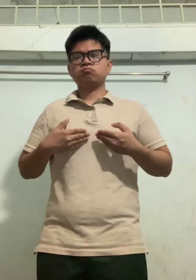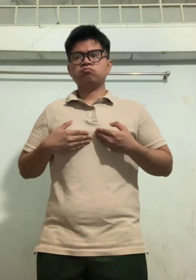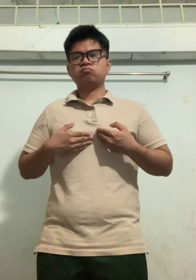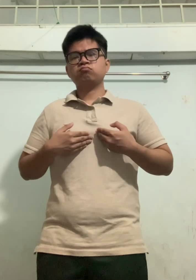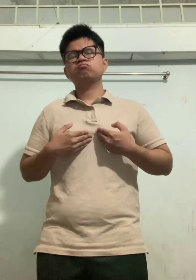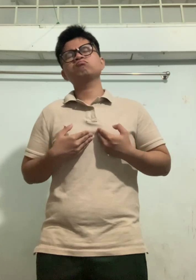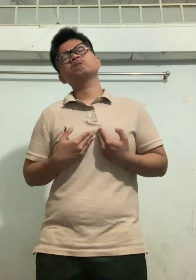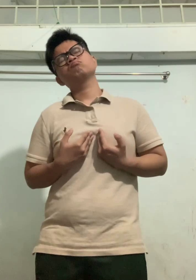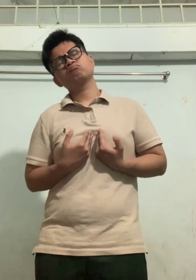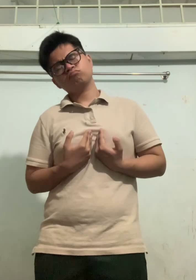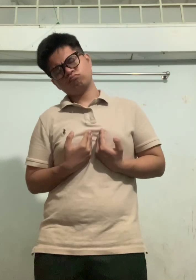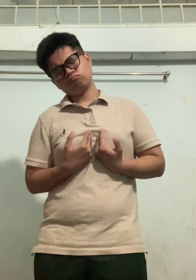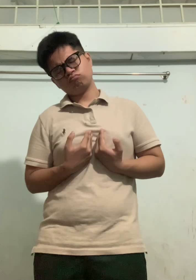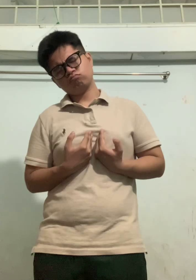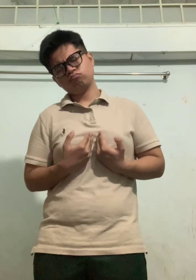met moi